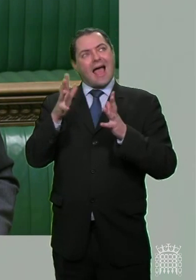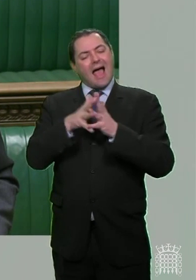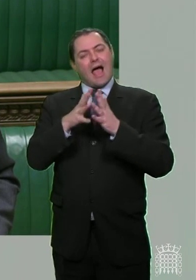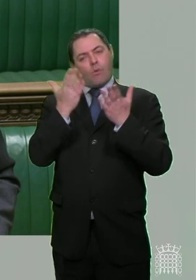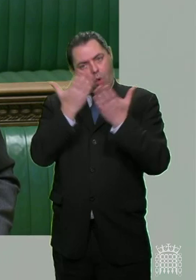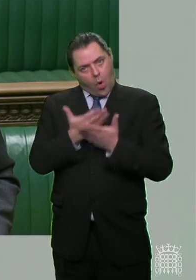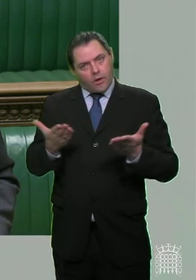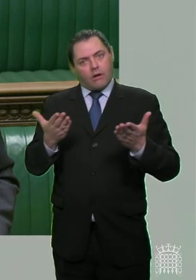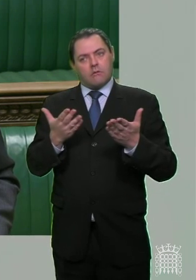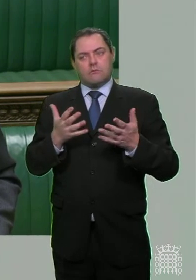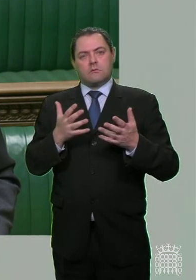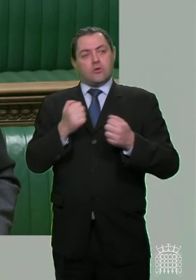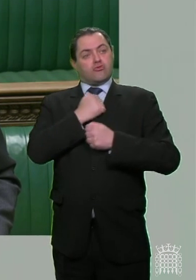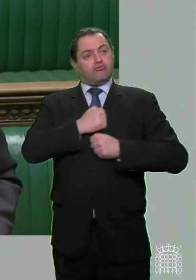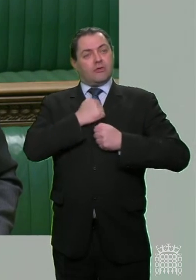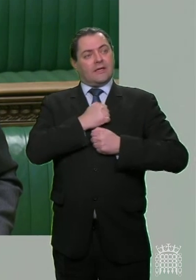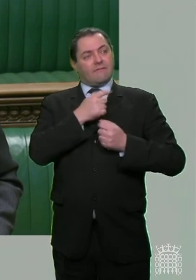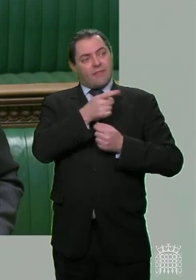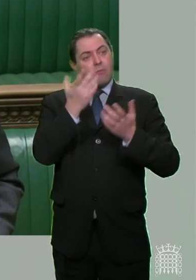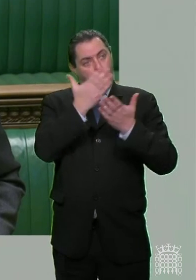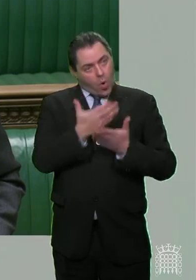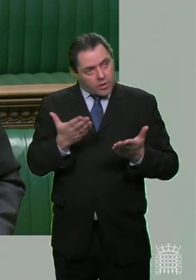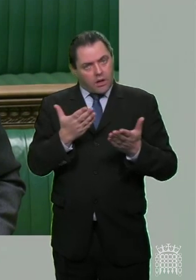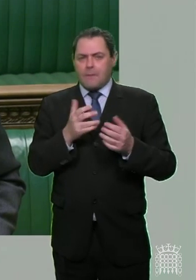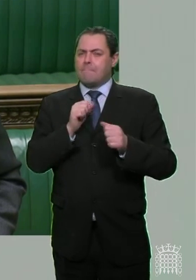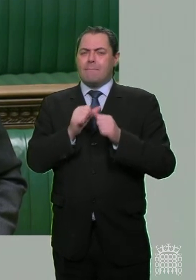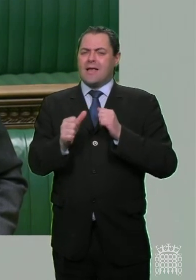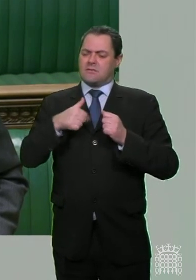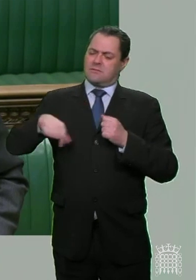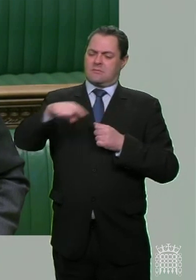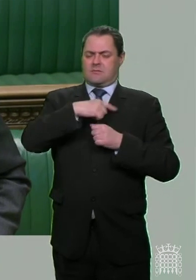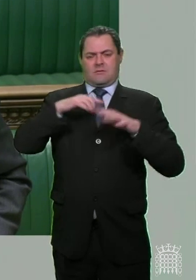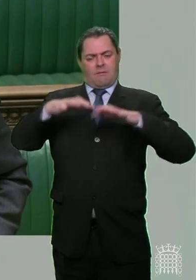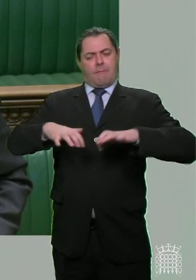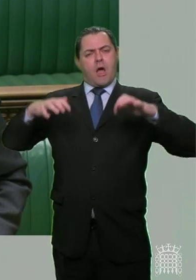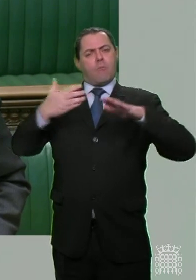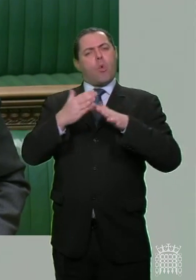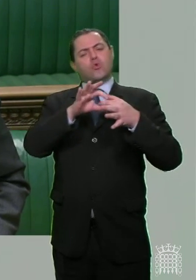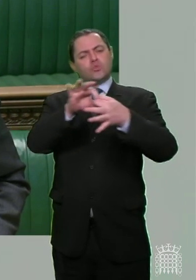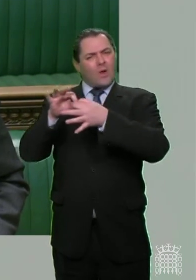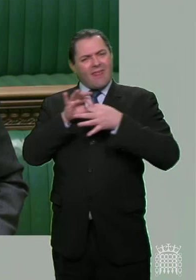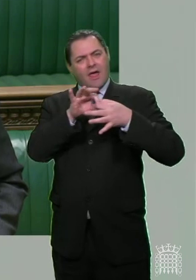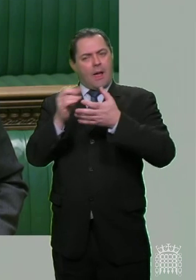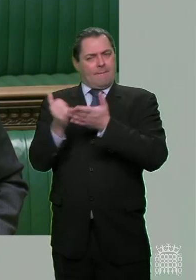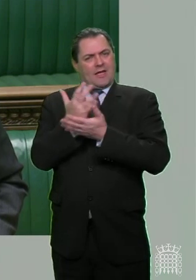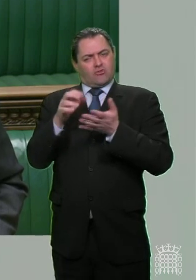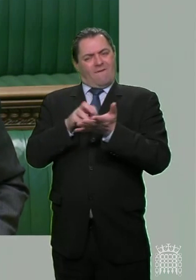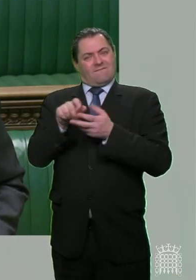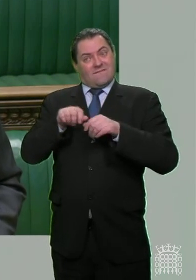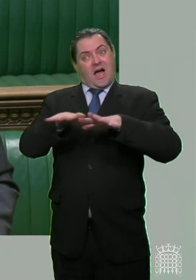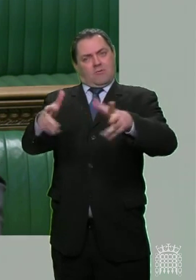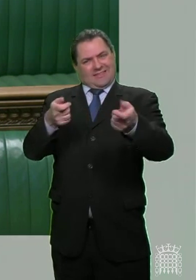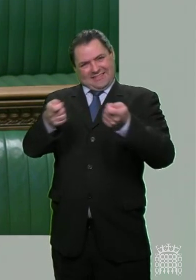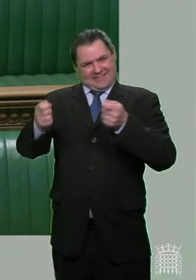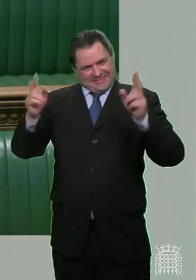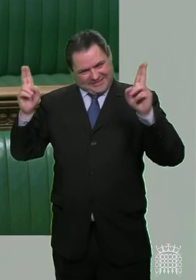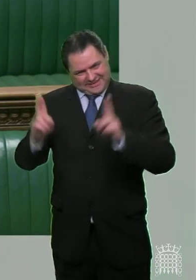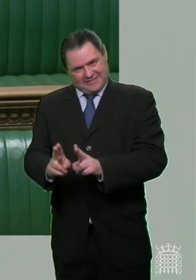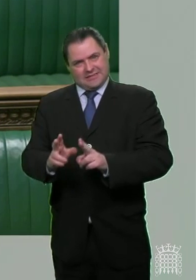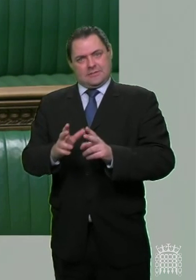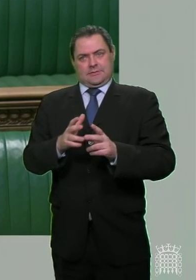are currently grieving is to work together to bring this virus down and to keep it under control in the way that we are.